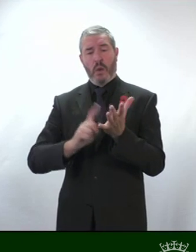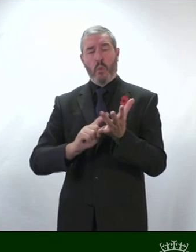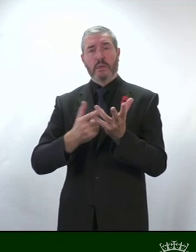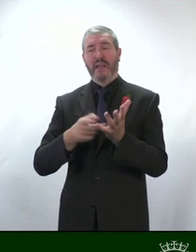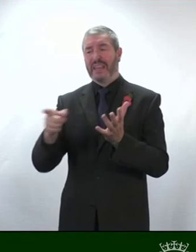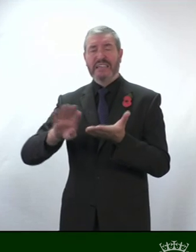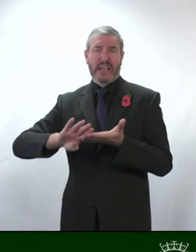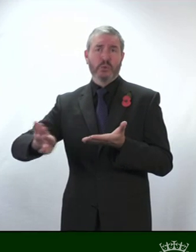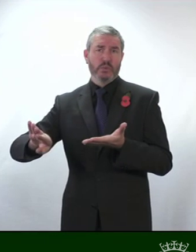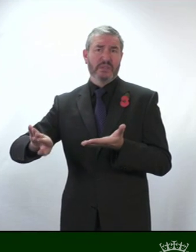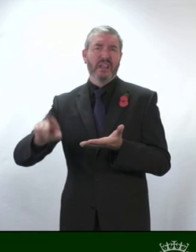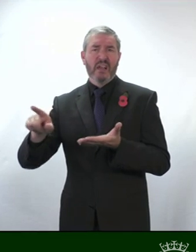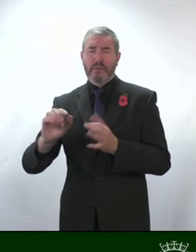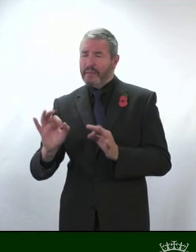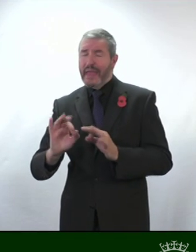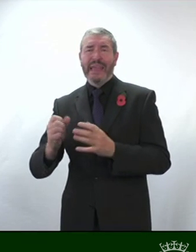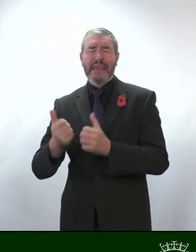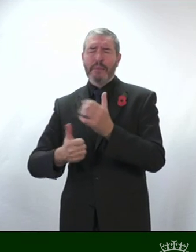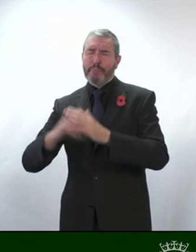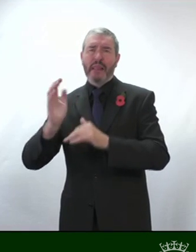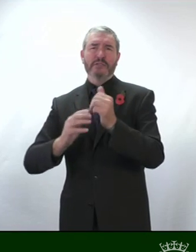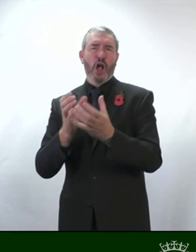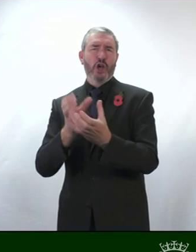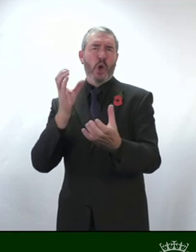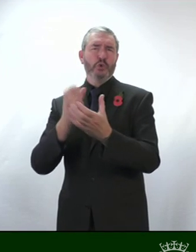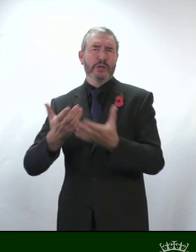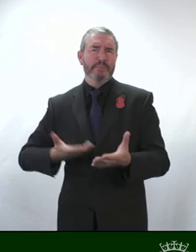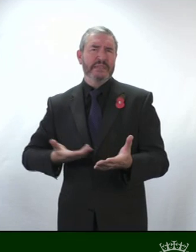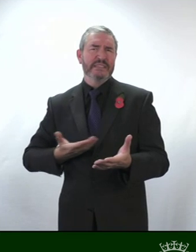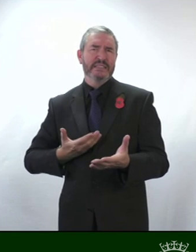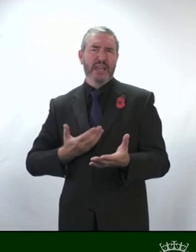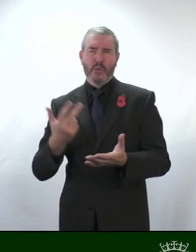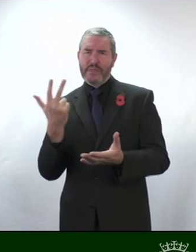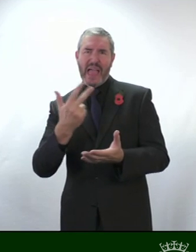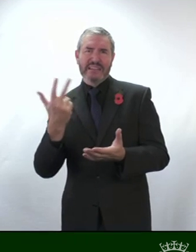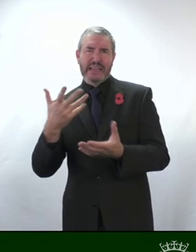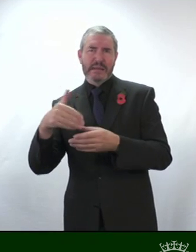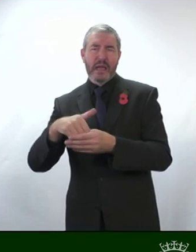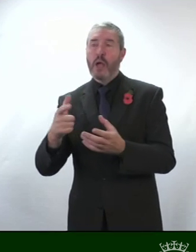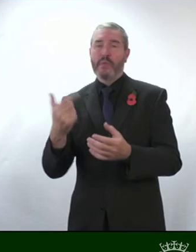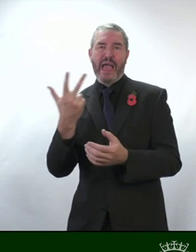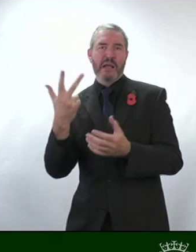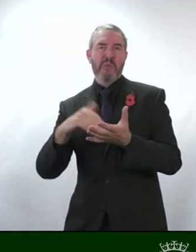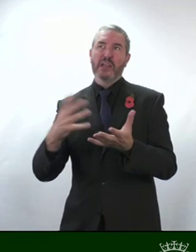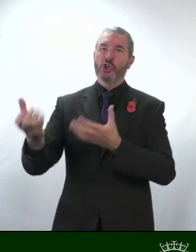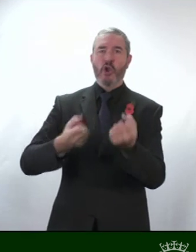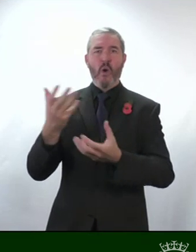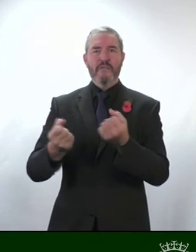From nothing, he built a private coach business with 18 employees and £1 million in turnover, until covid.